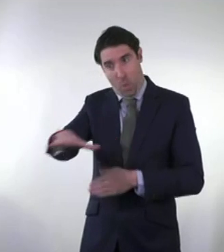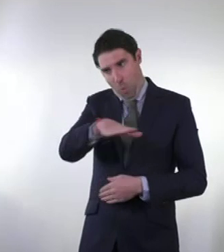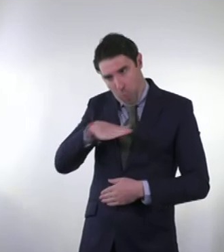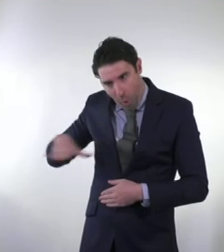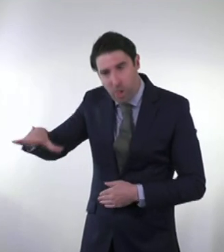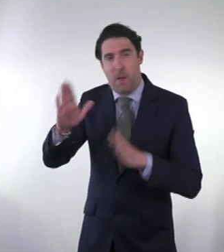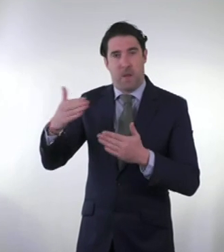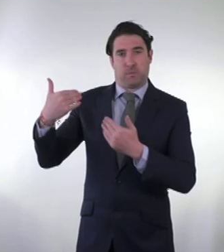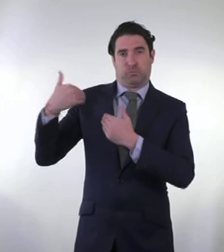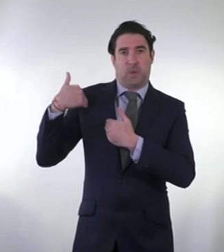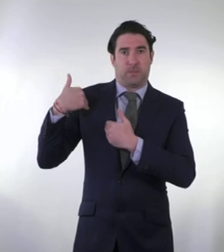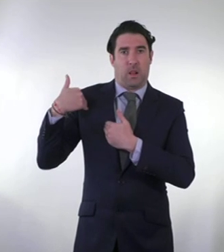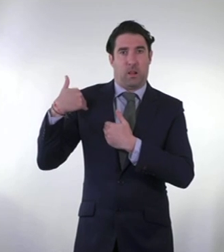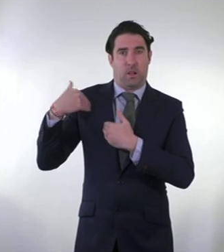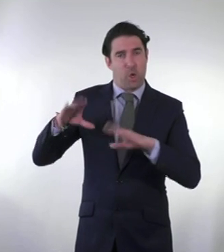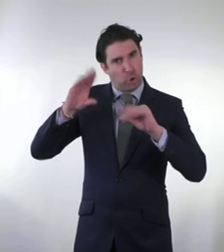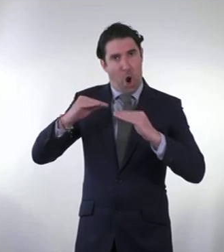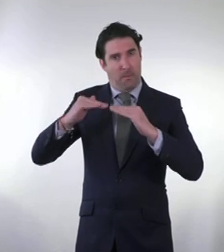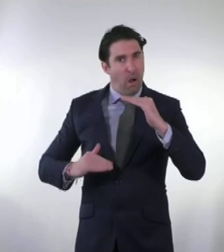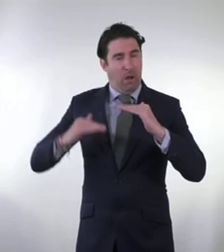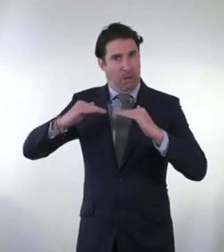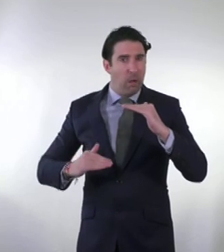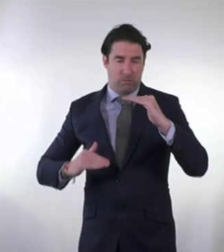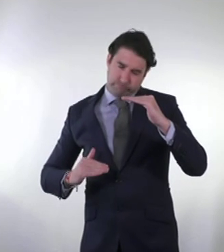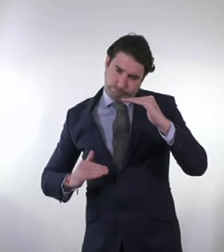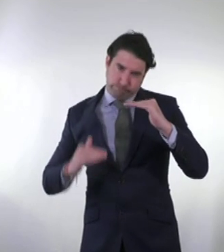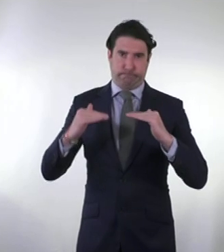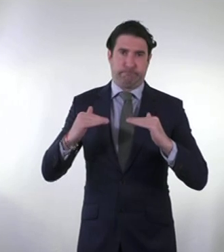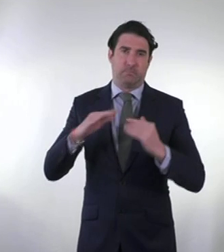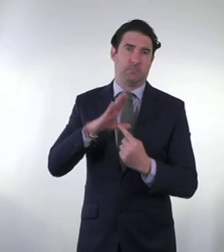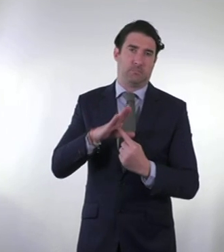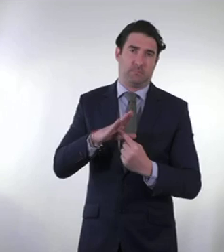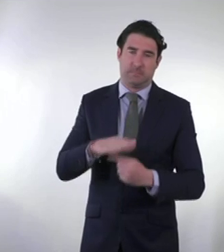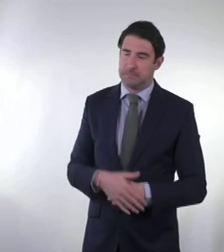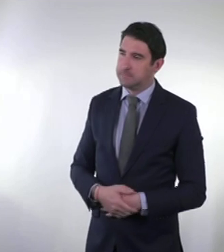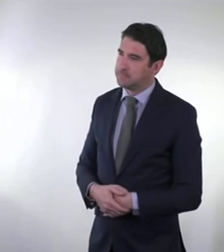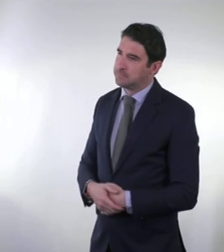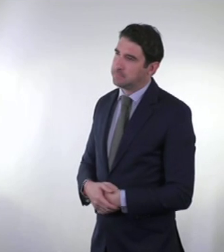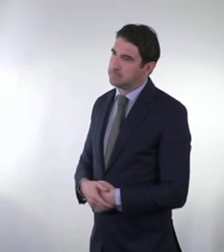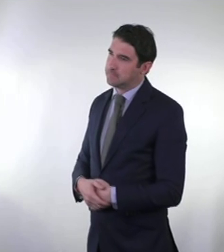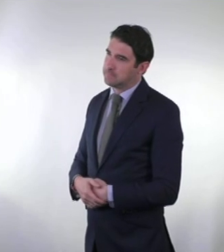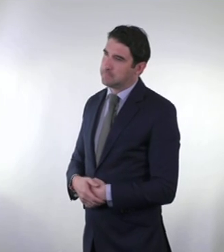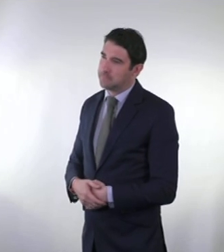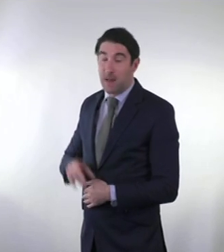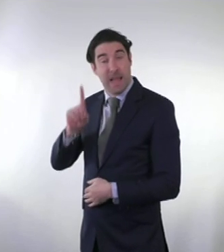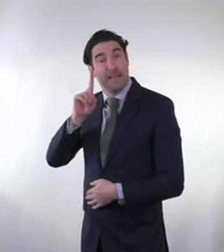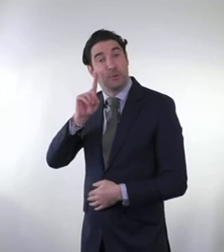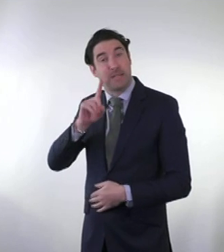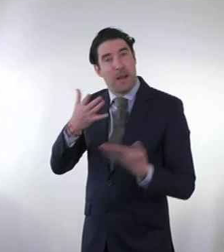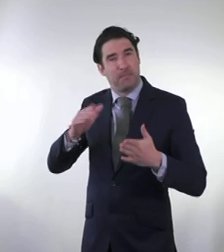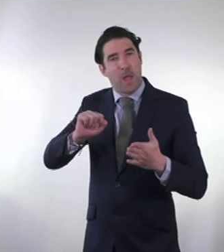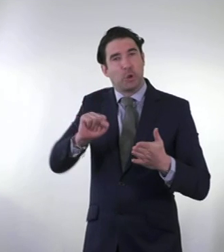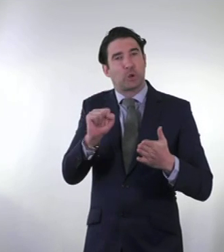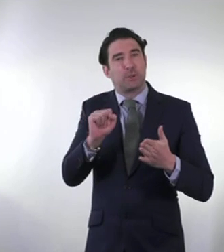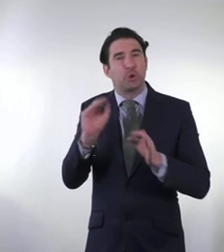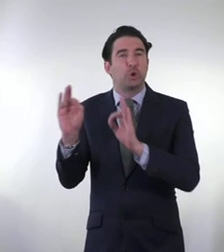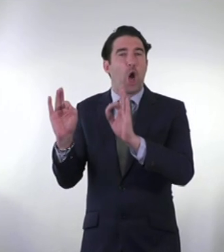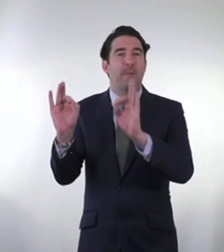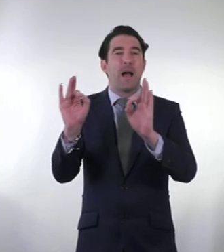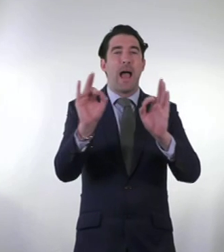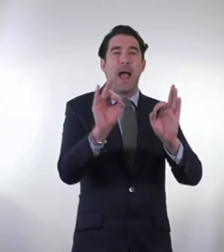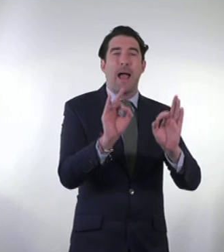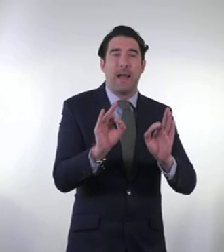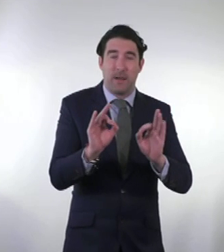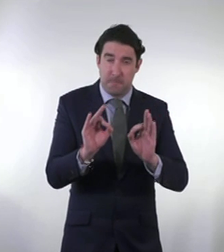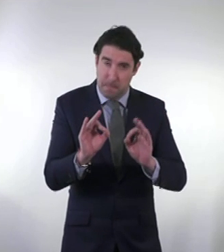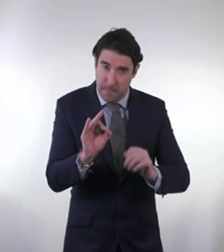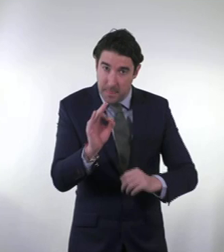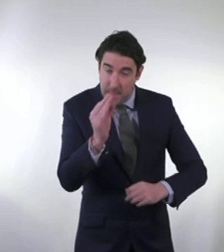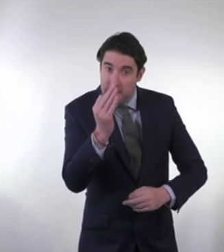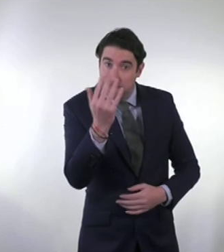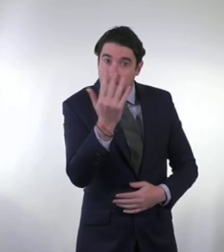Yesterday, the Scottish social attitudes survey revealed that just 15% of people trust the UK Government to work in Scotland’s interest.